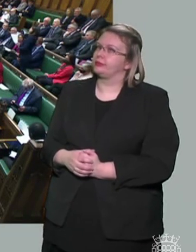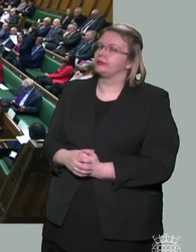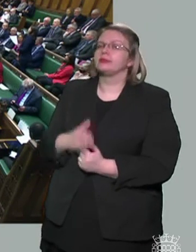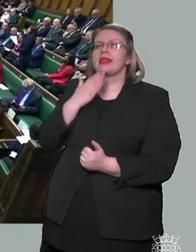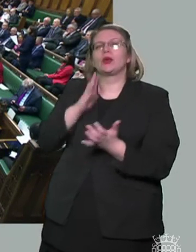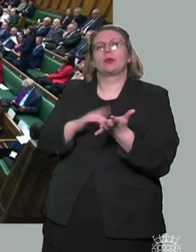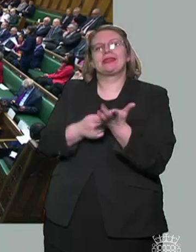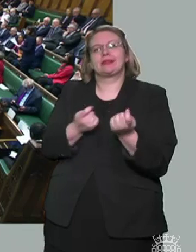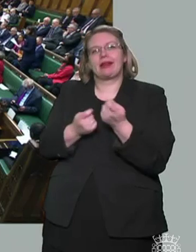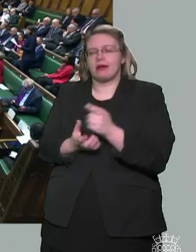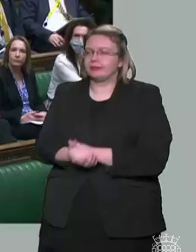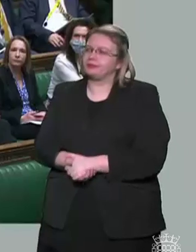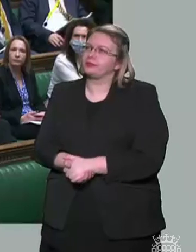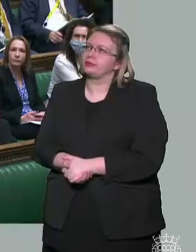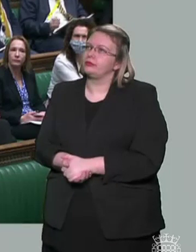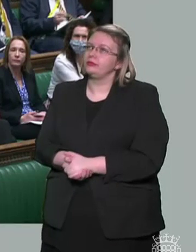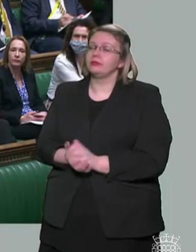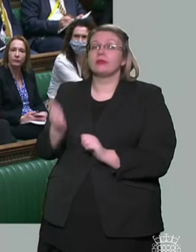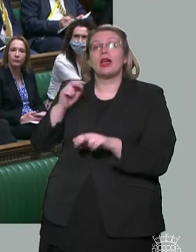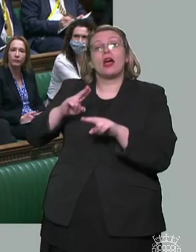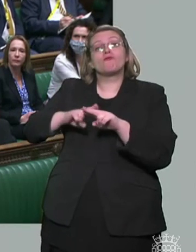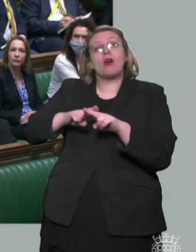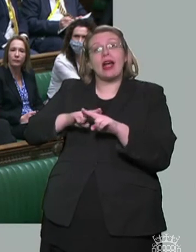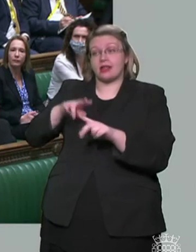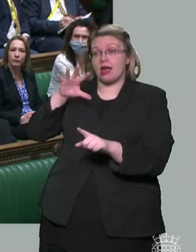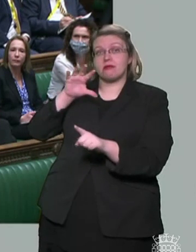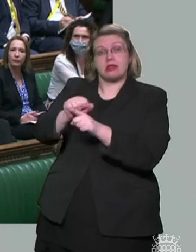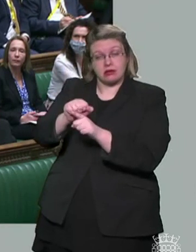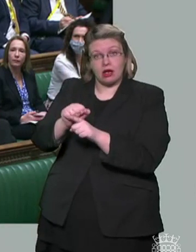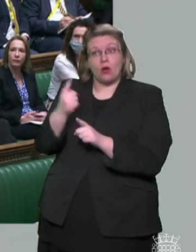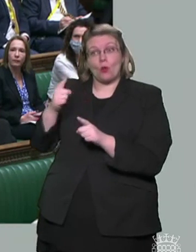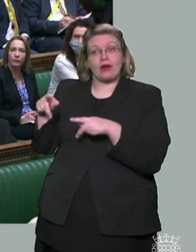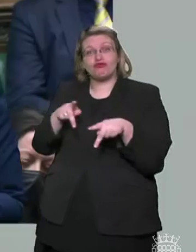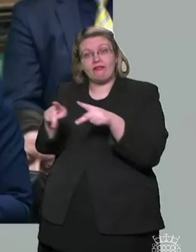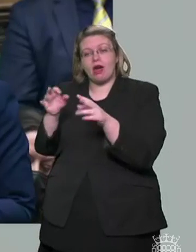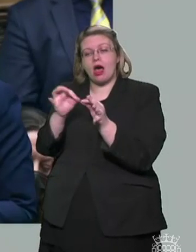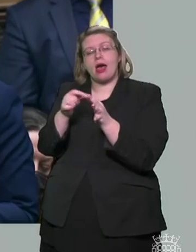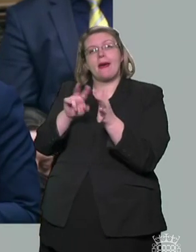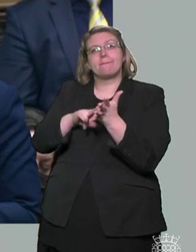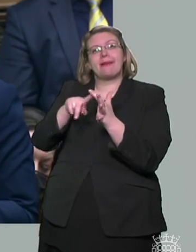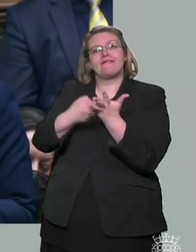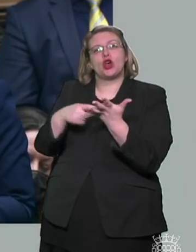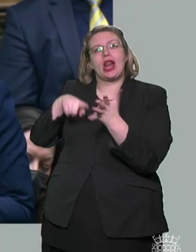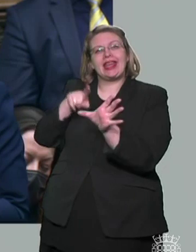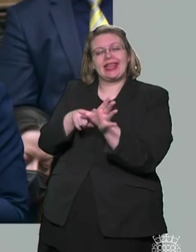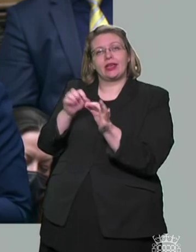Last Friday, it emerged that there had been an oil spill in Beverley Brook, a river that flows through Richmond Park to the Thames.